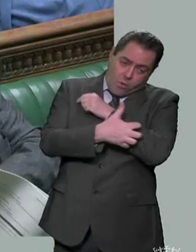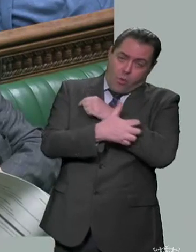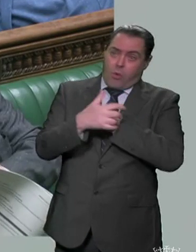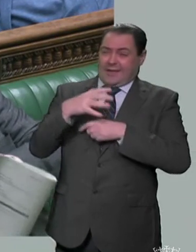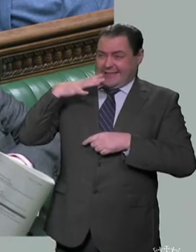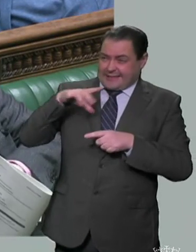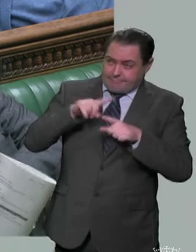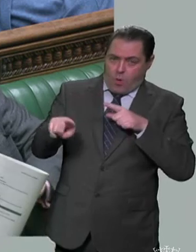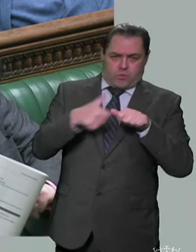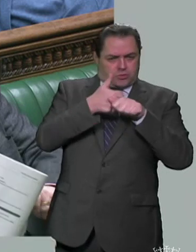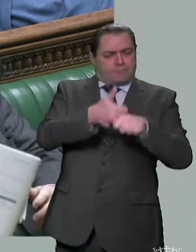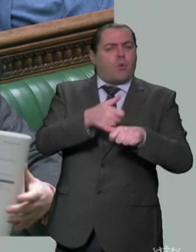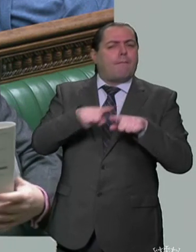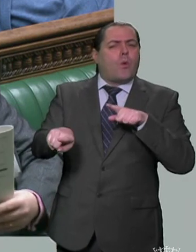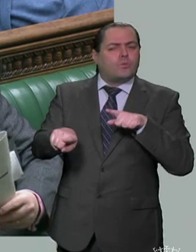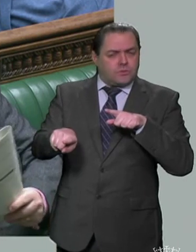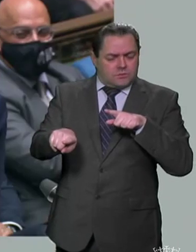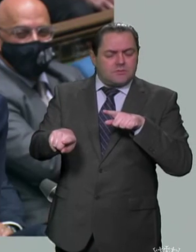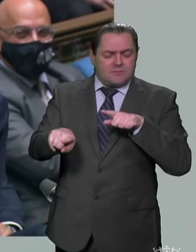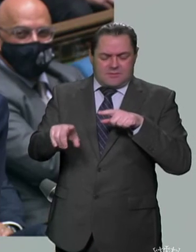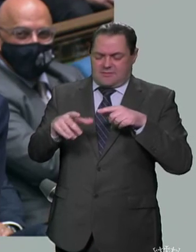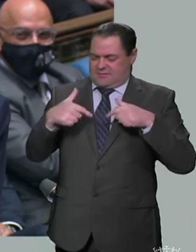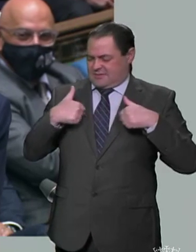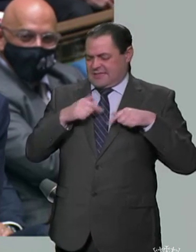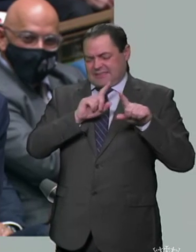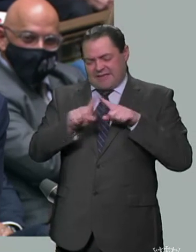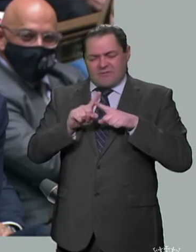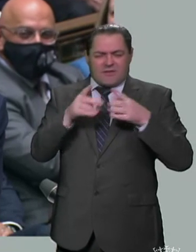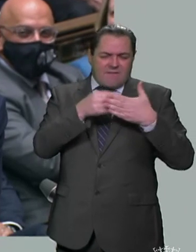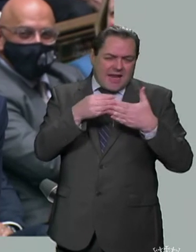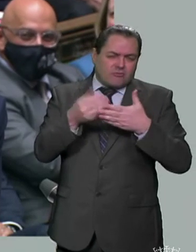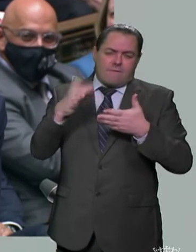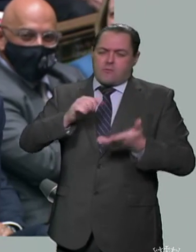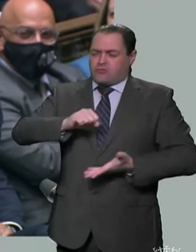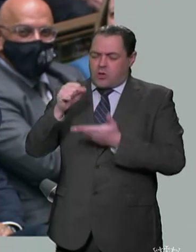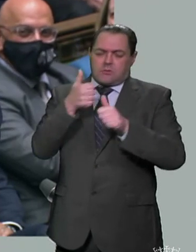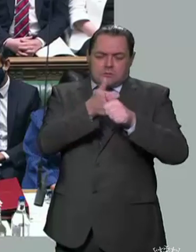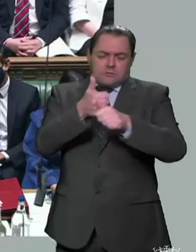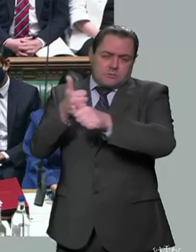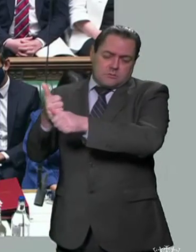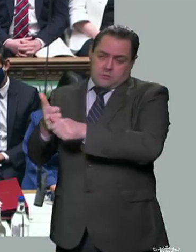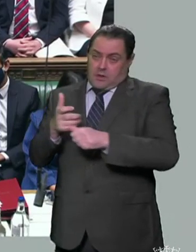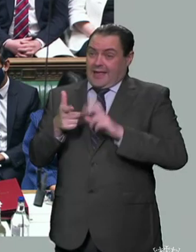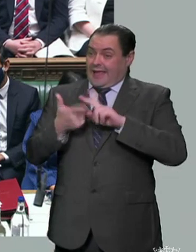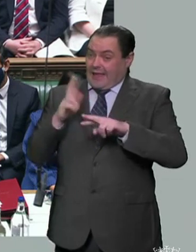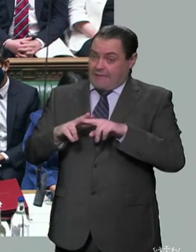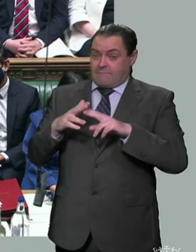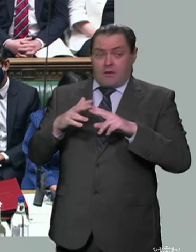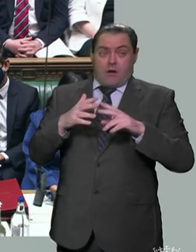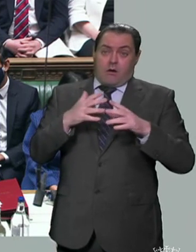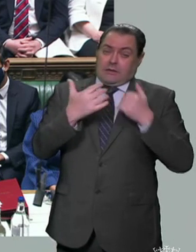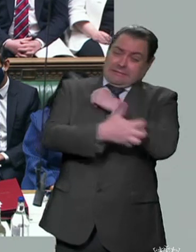That is what the Chancellor did: all his packages were extremely progressive in their effect.